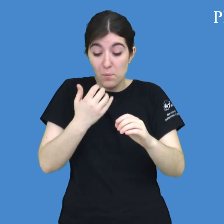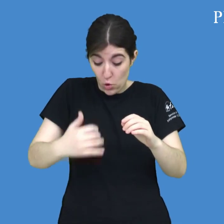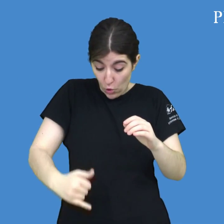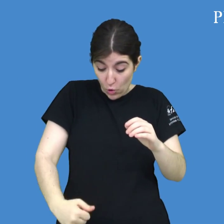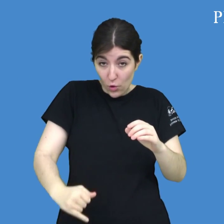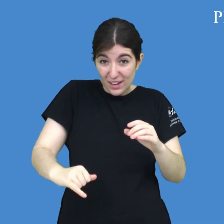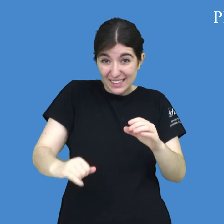vena